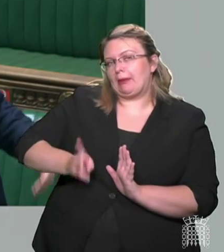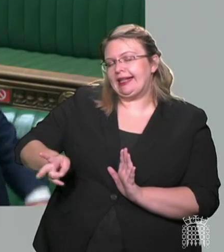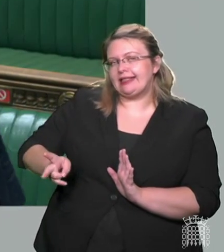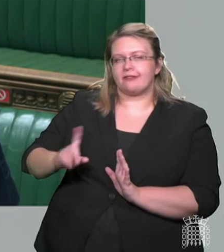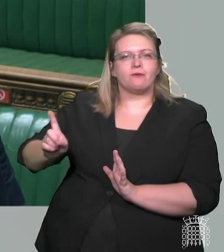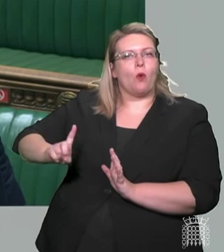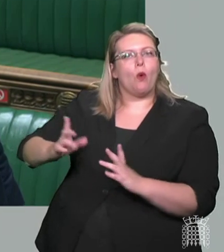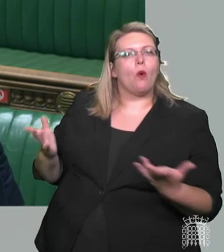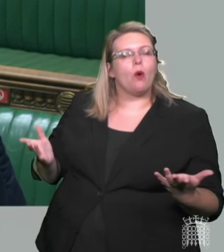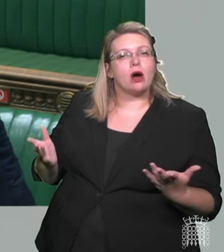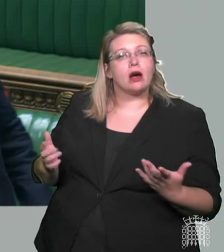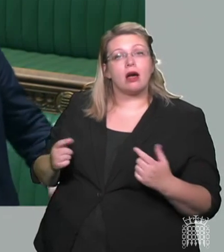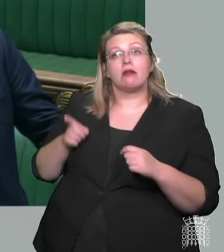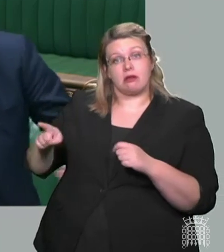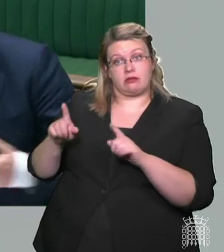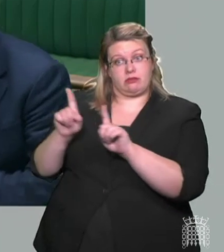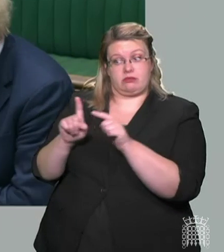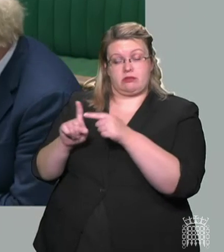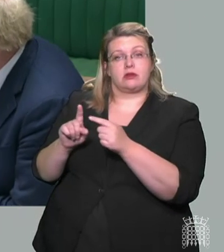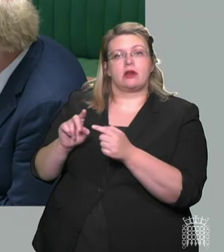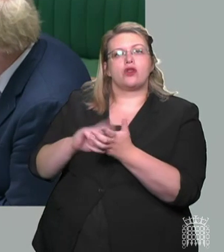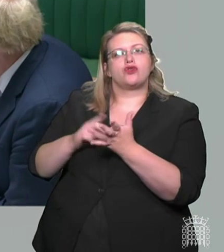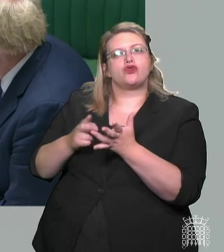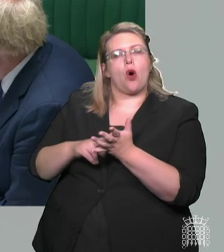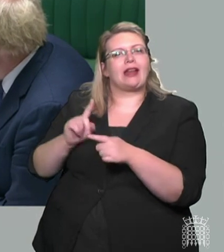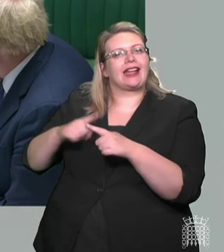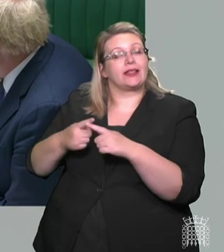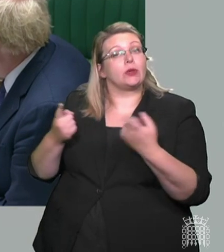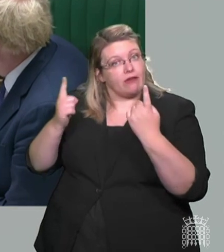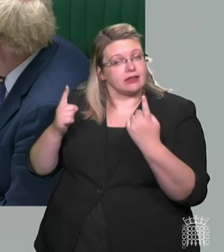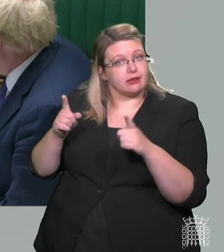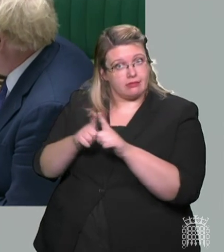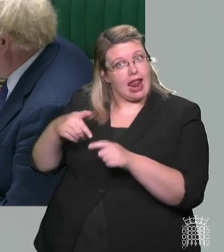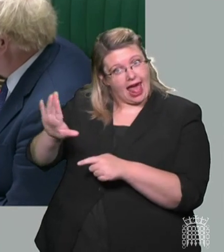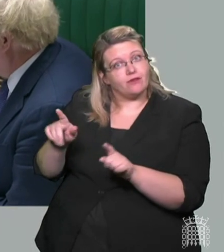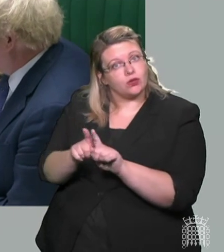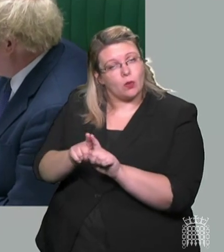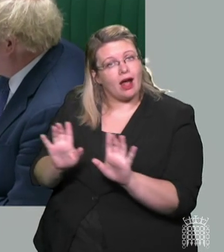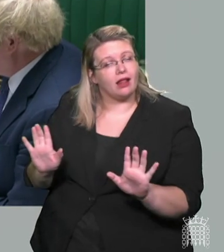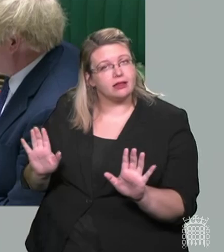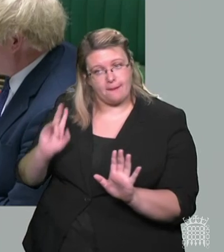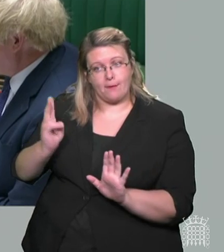I observe that the non-executive director in question is also no longer with the Department.